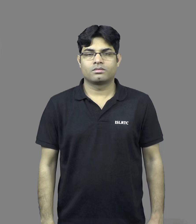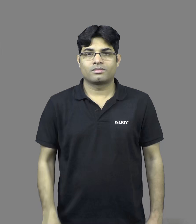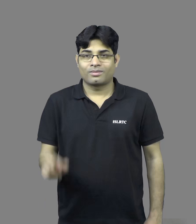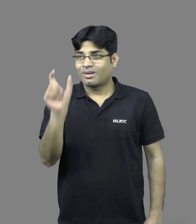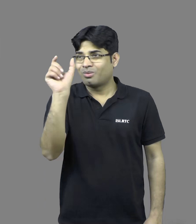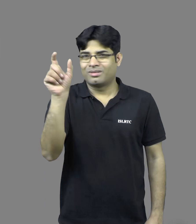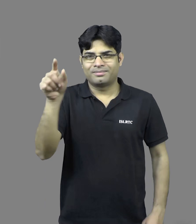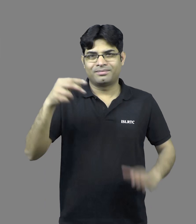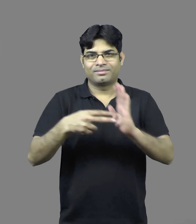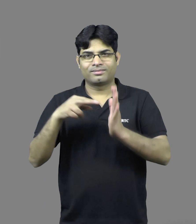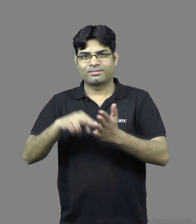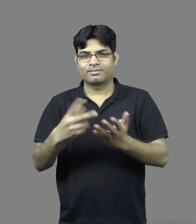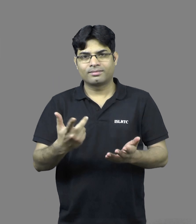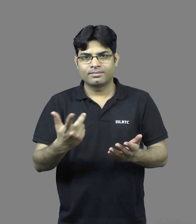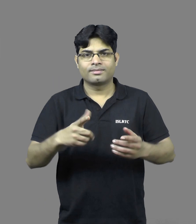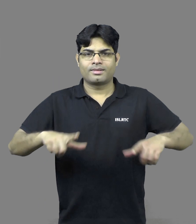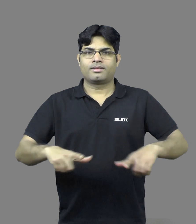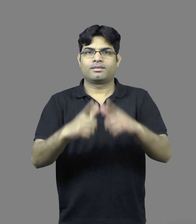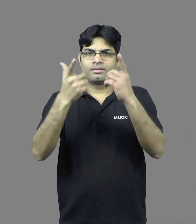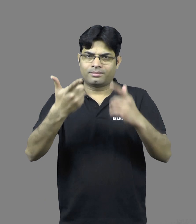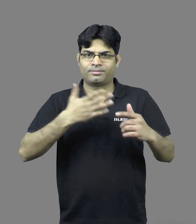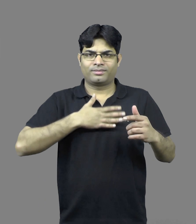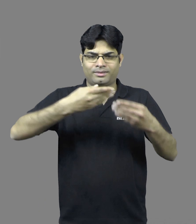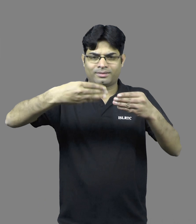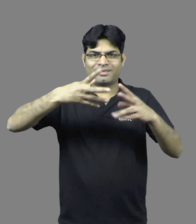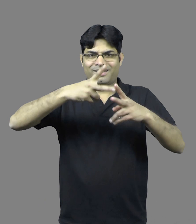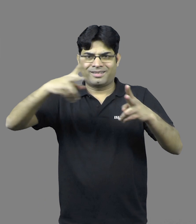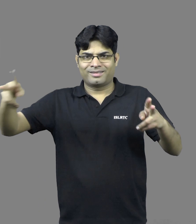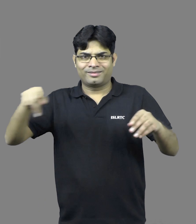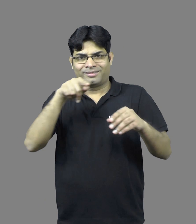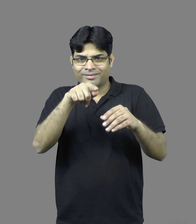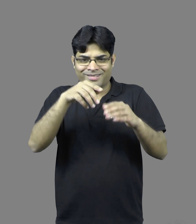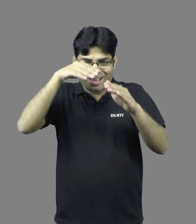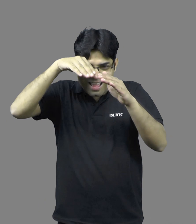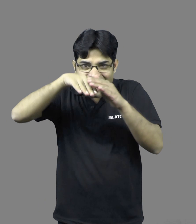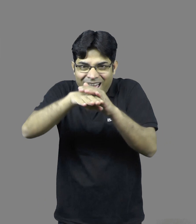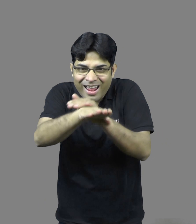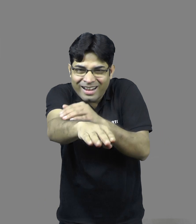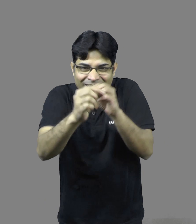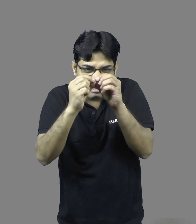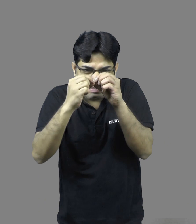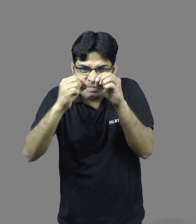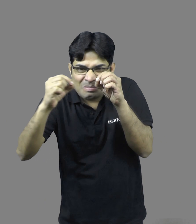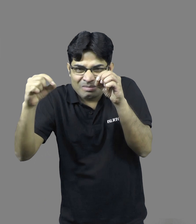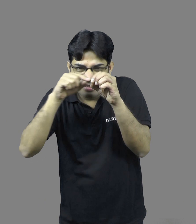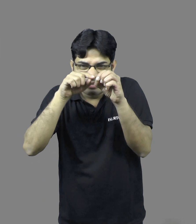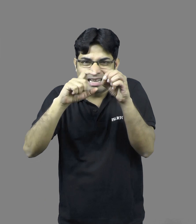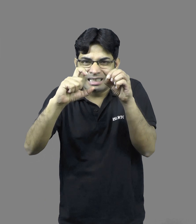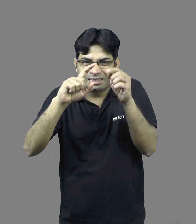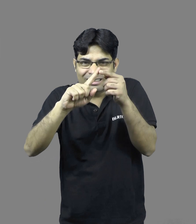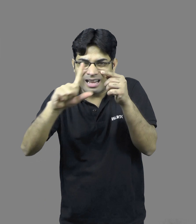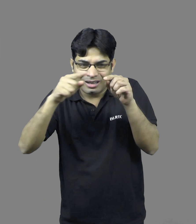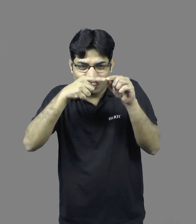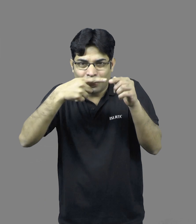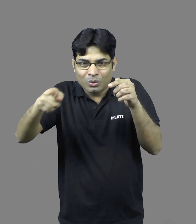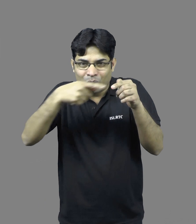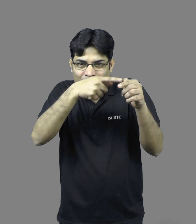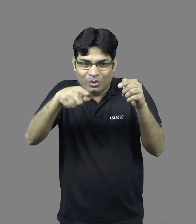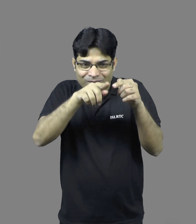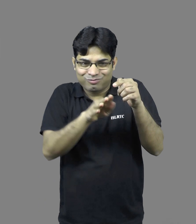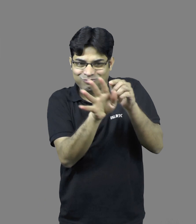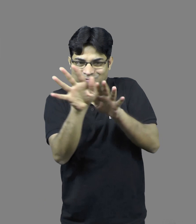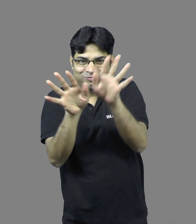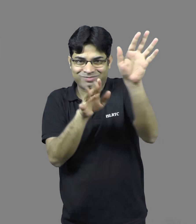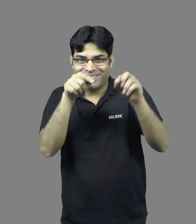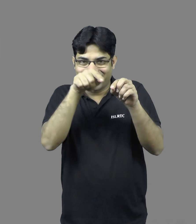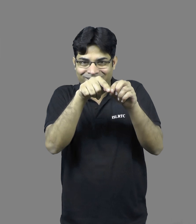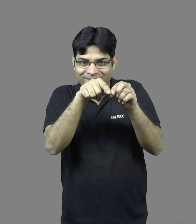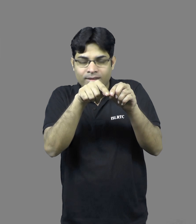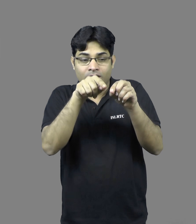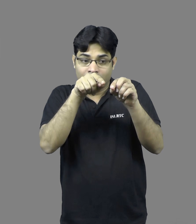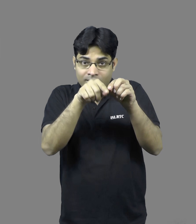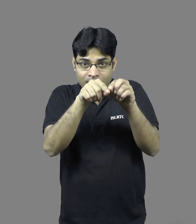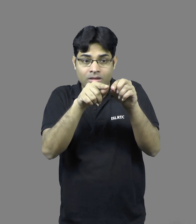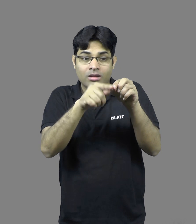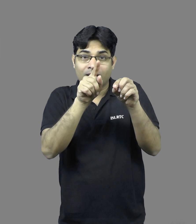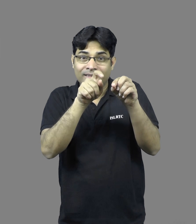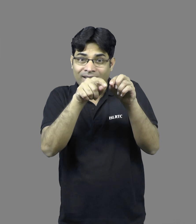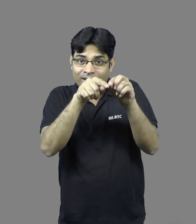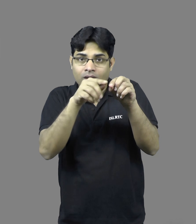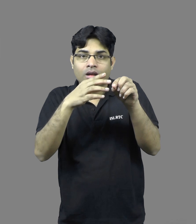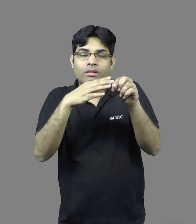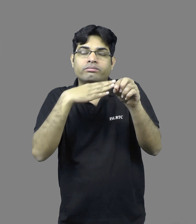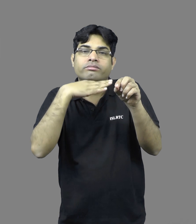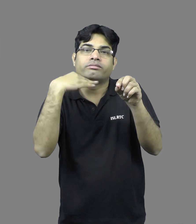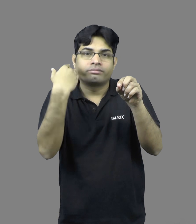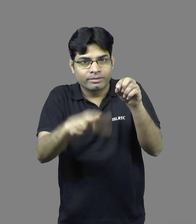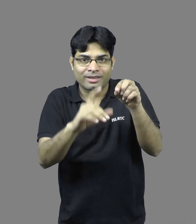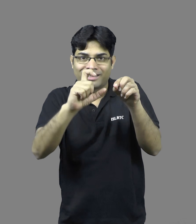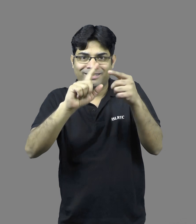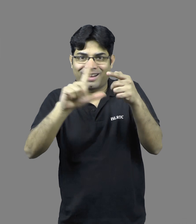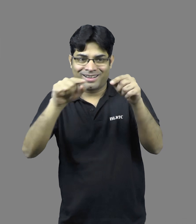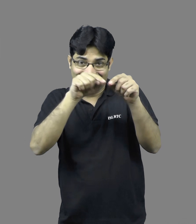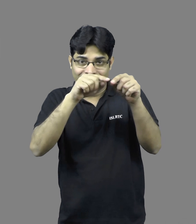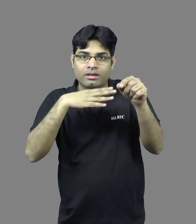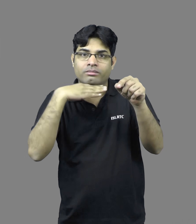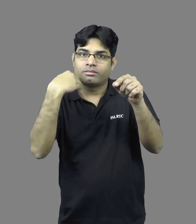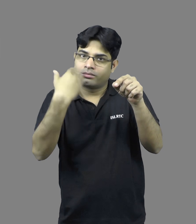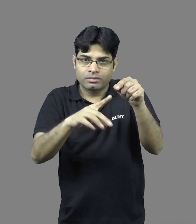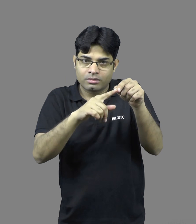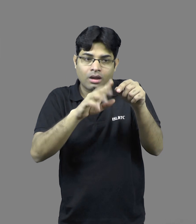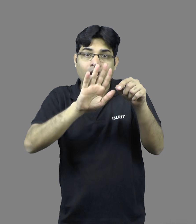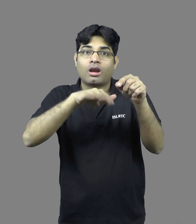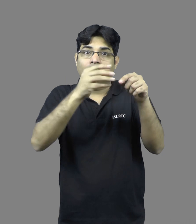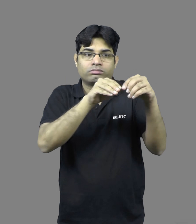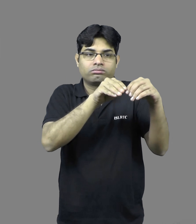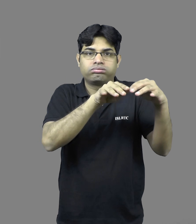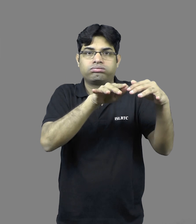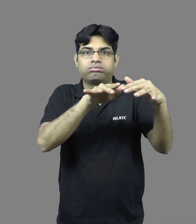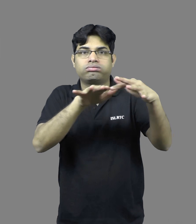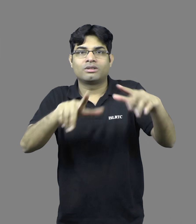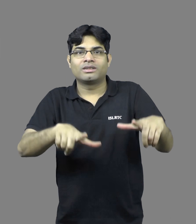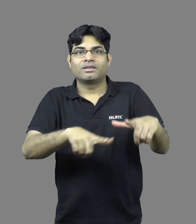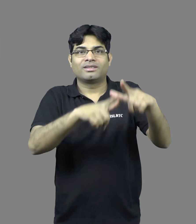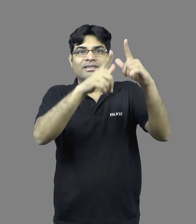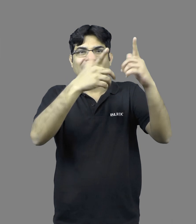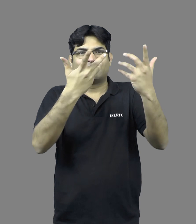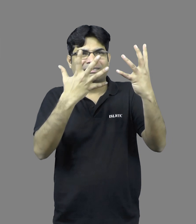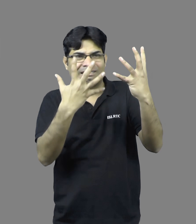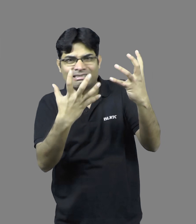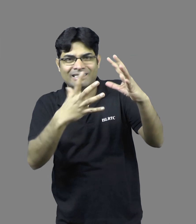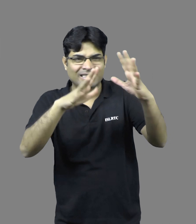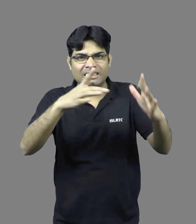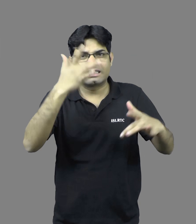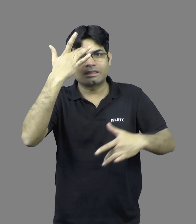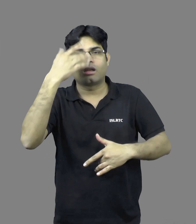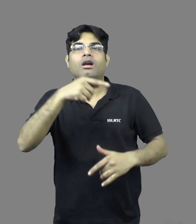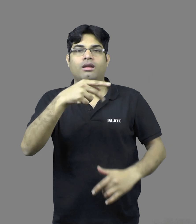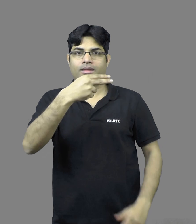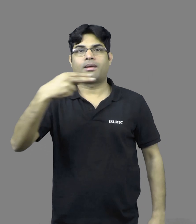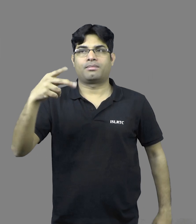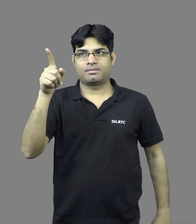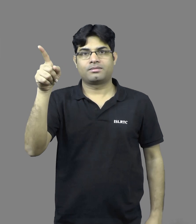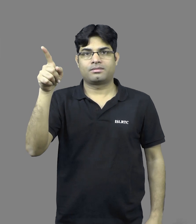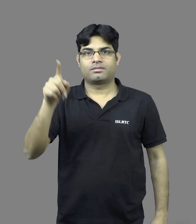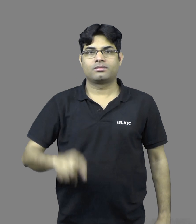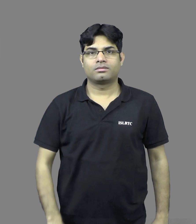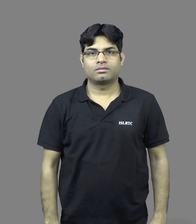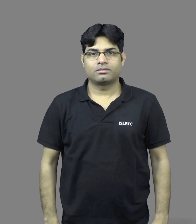Stripes Streaks